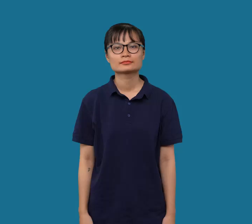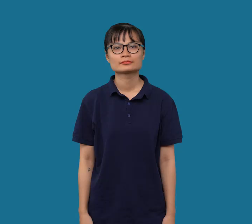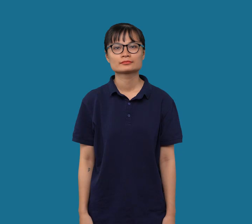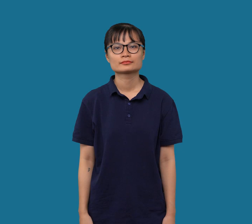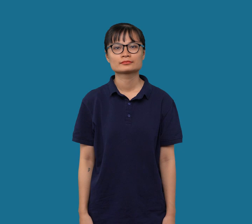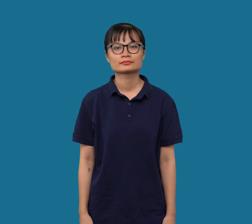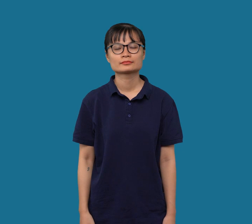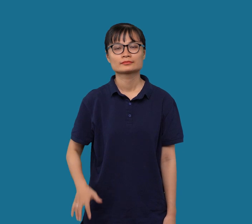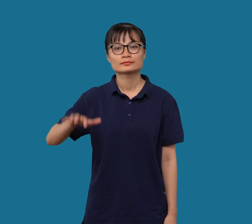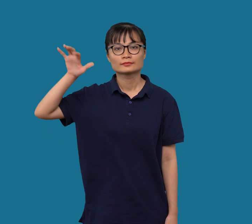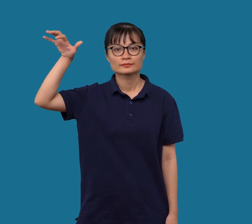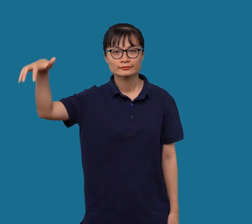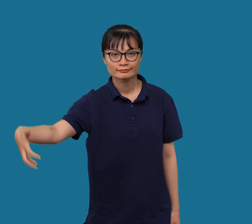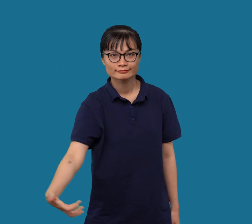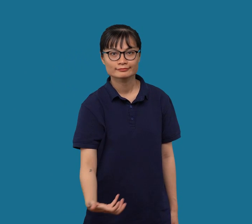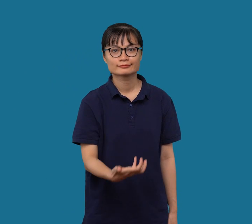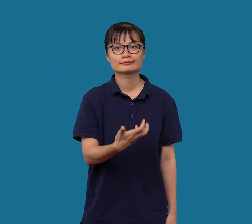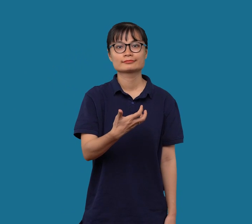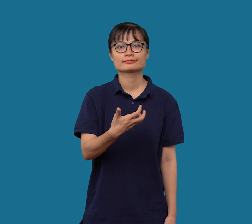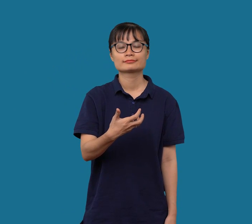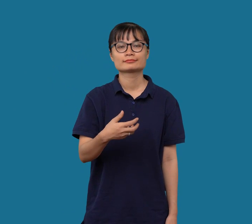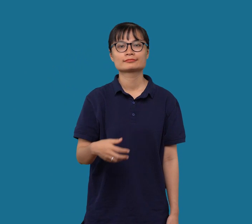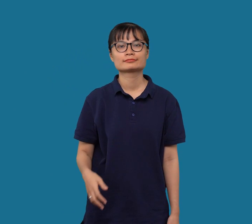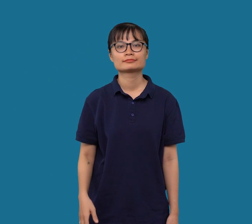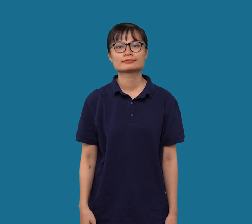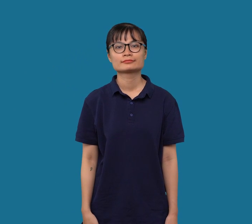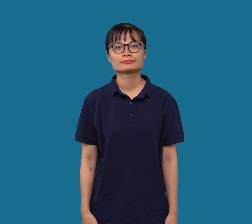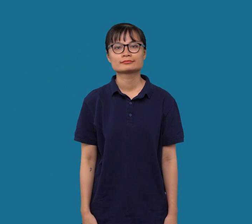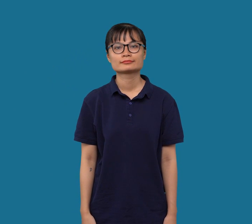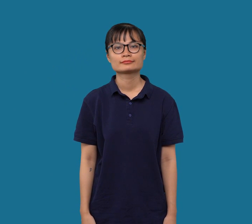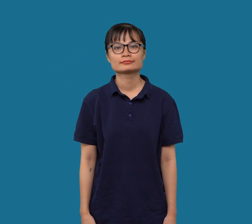vớt